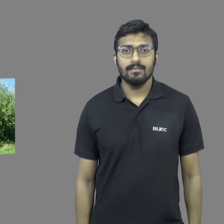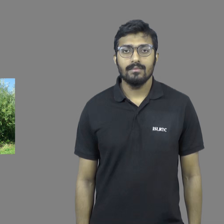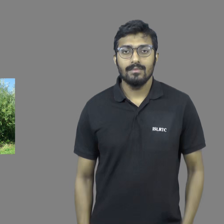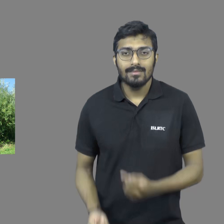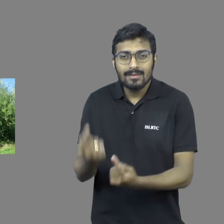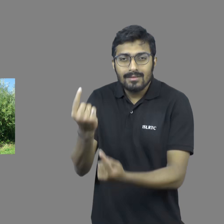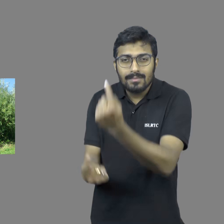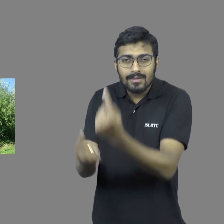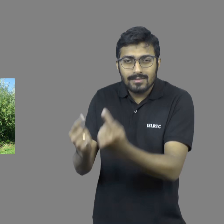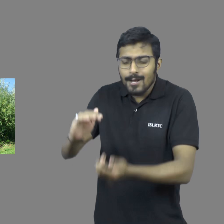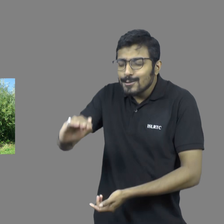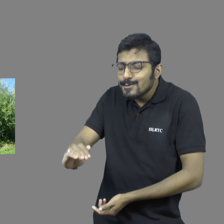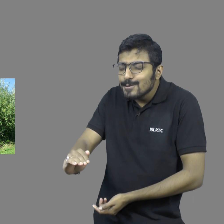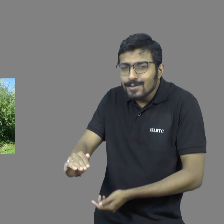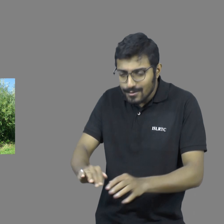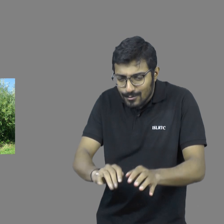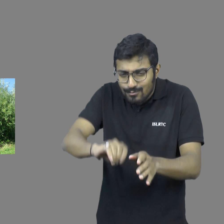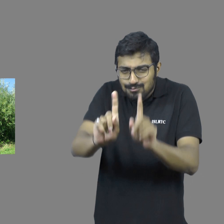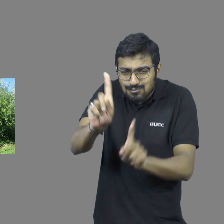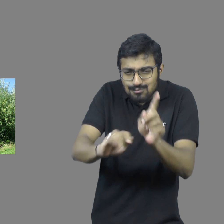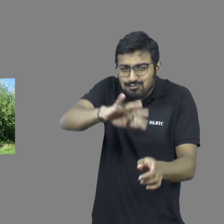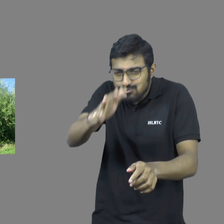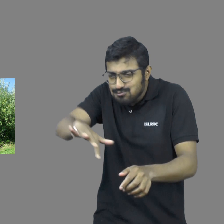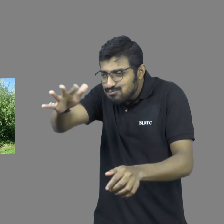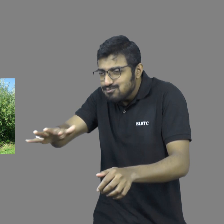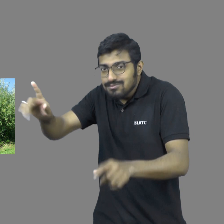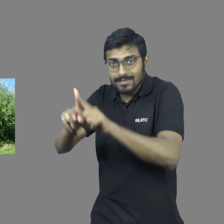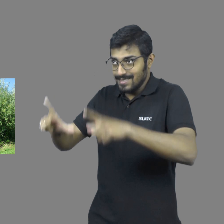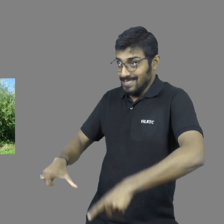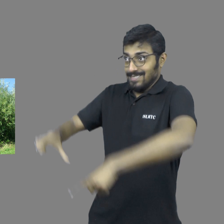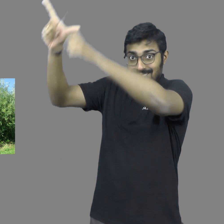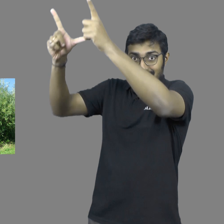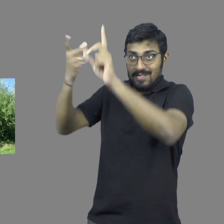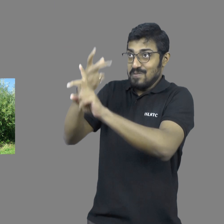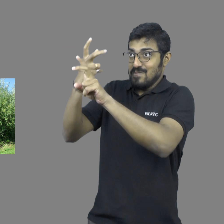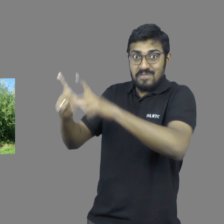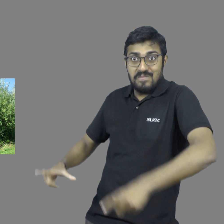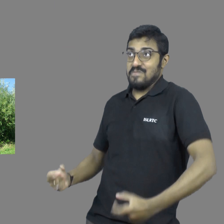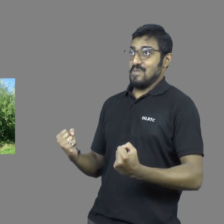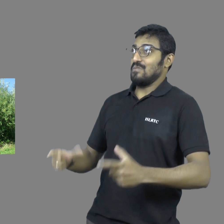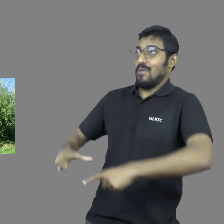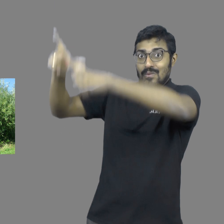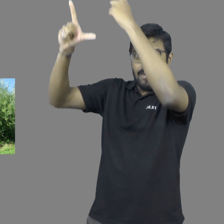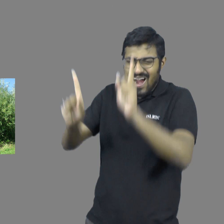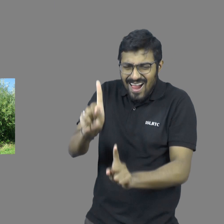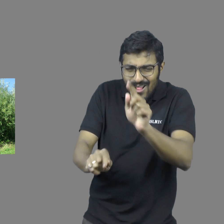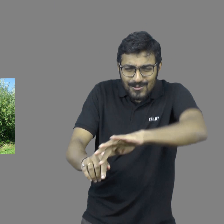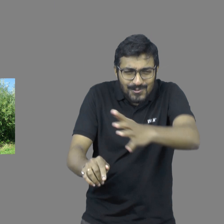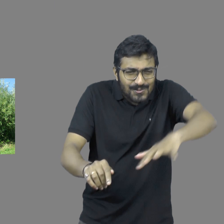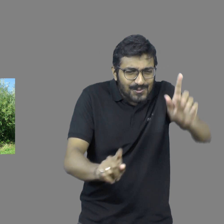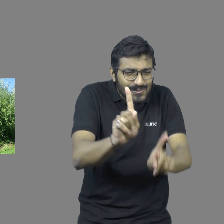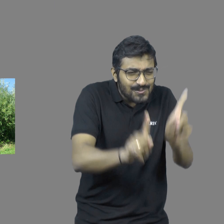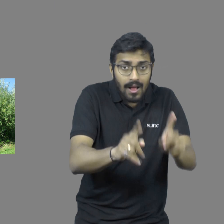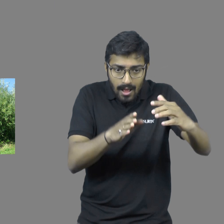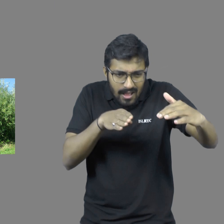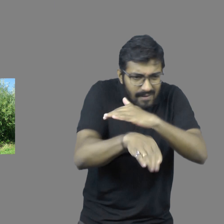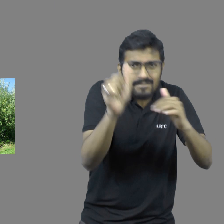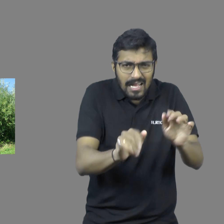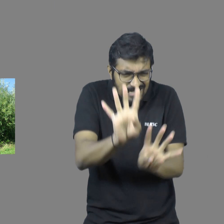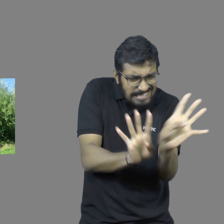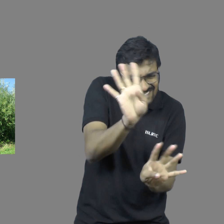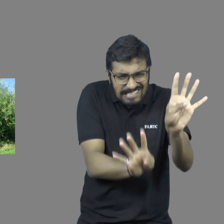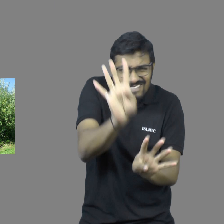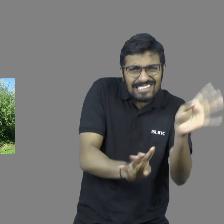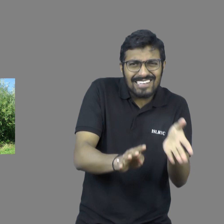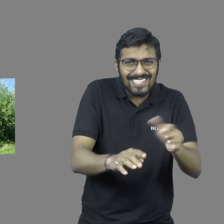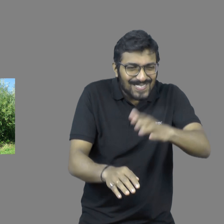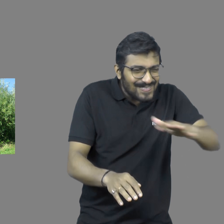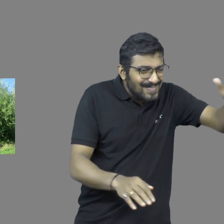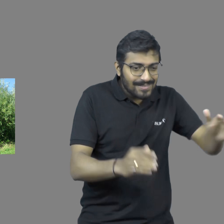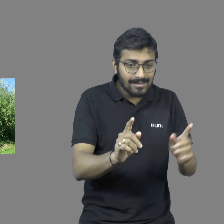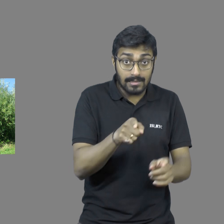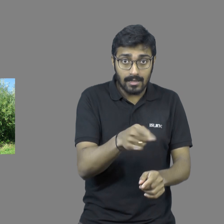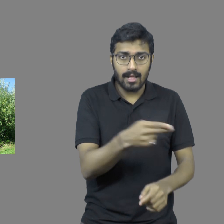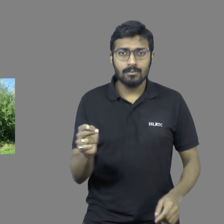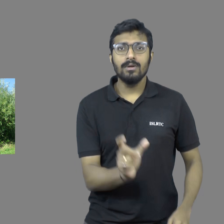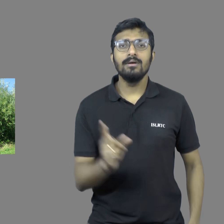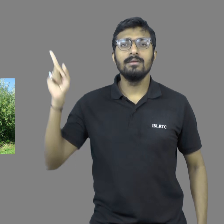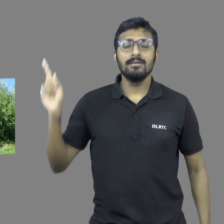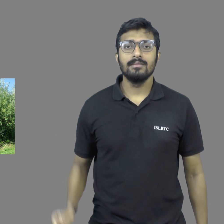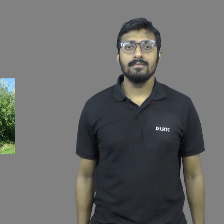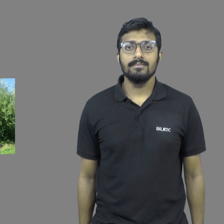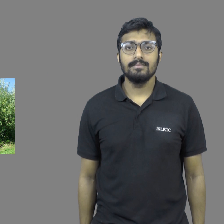Shrubs